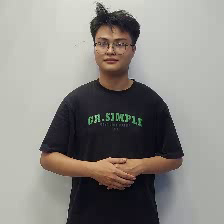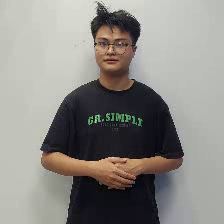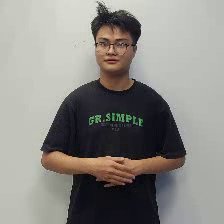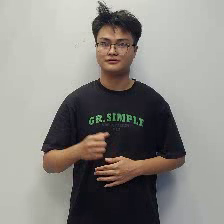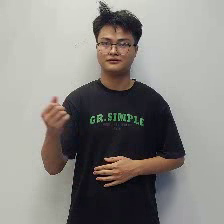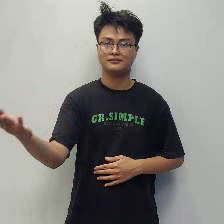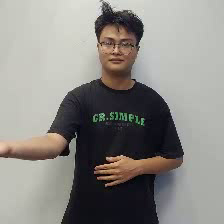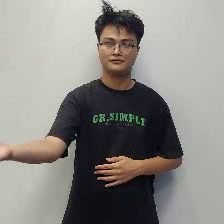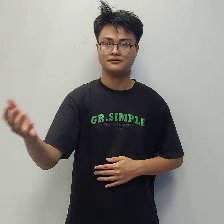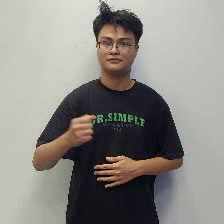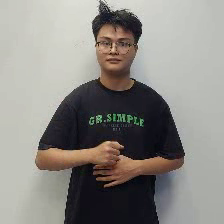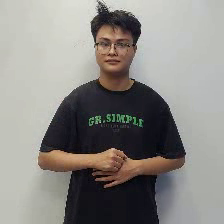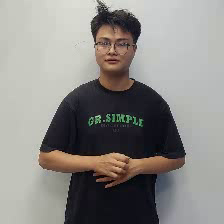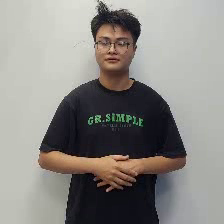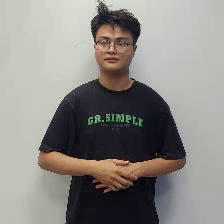Sử dụng